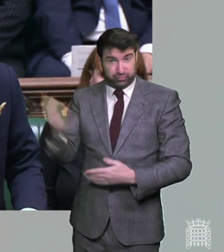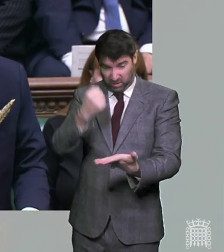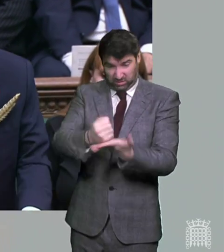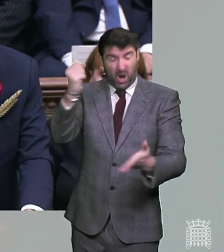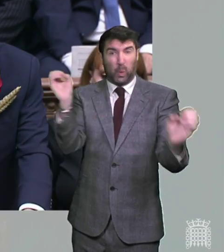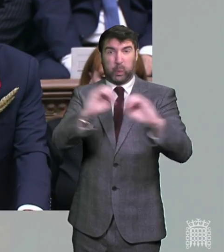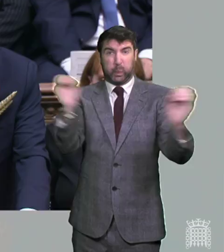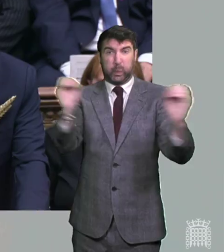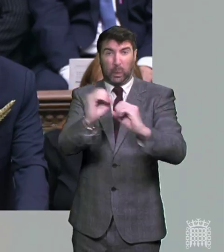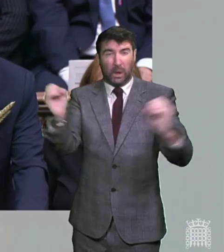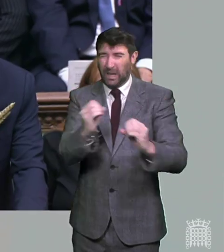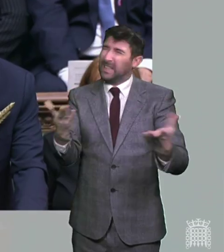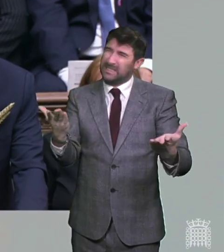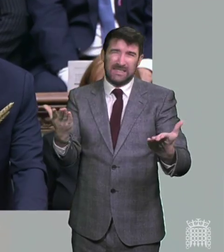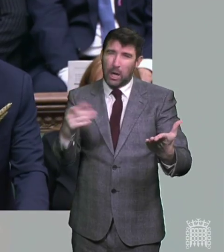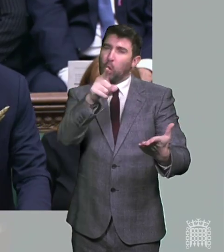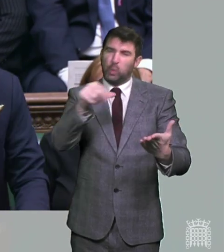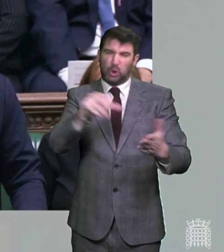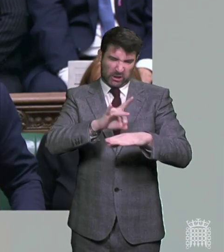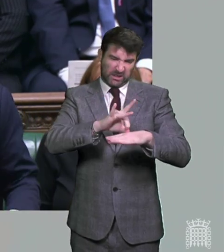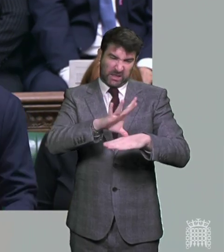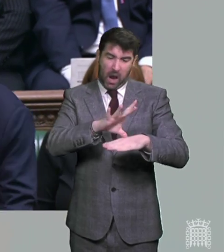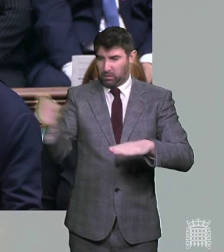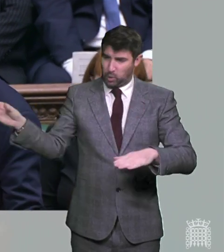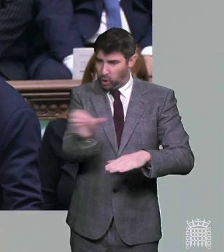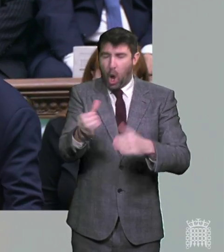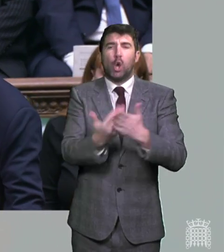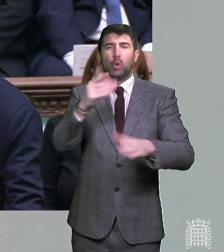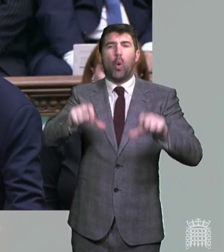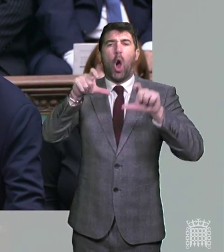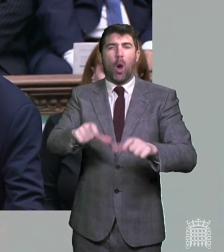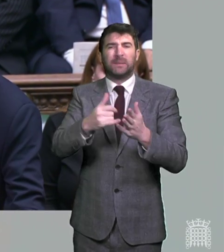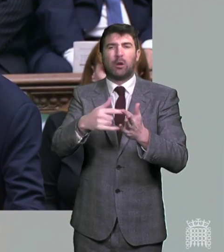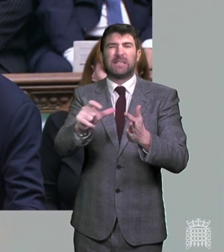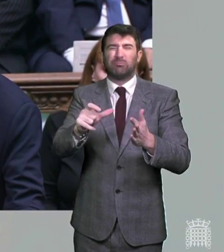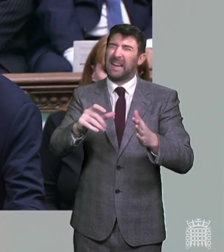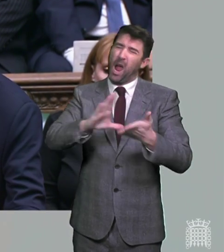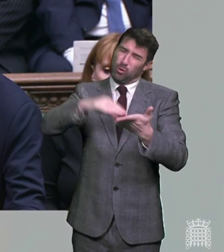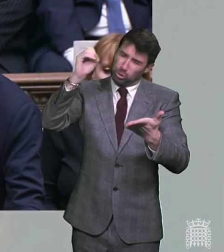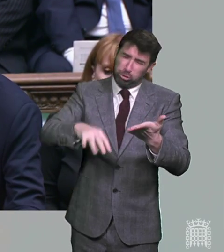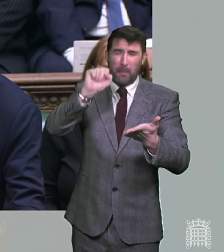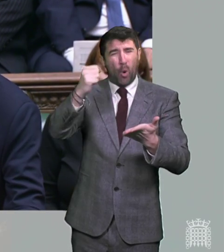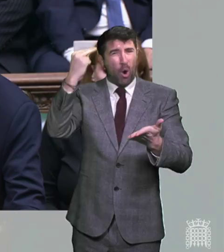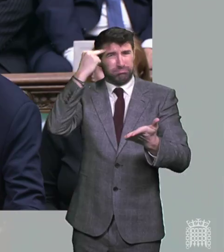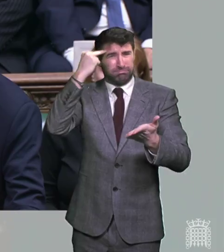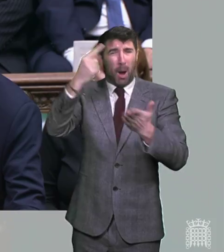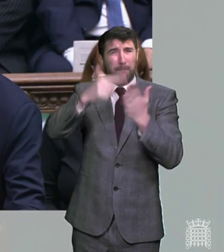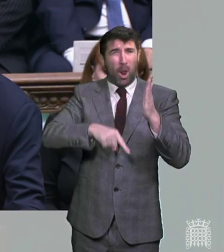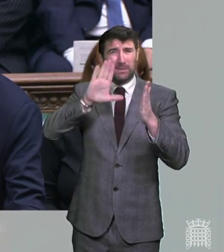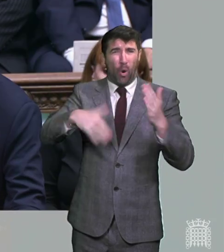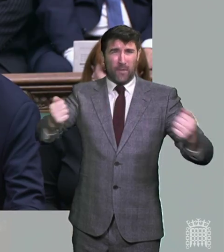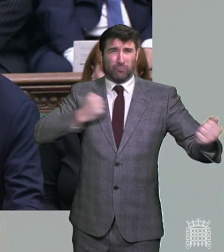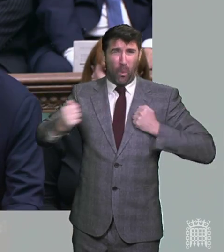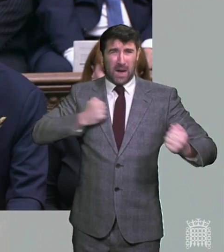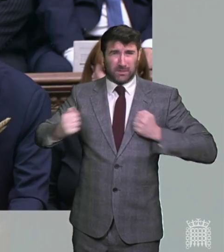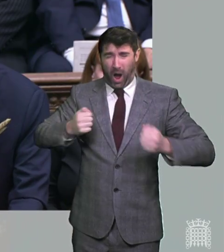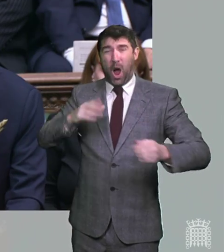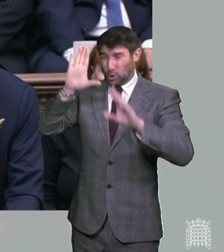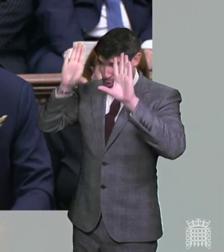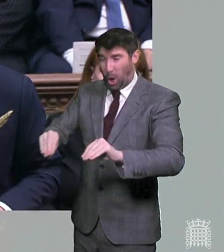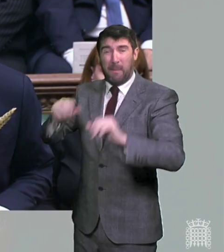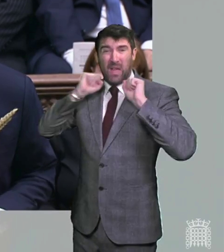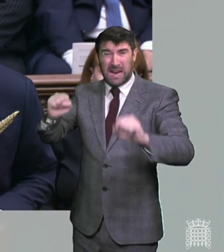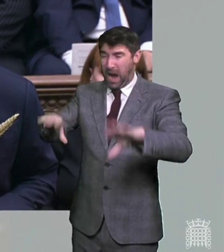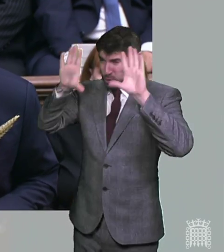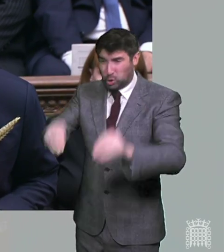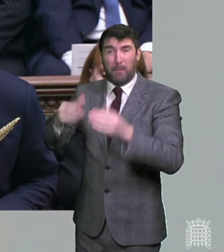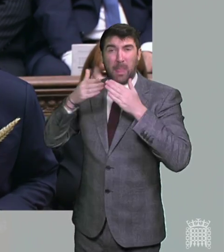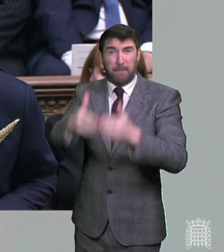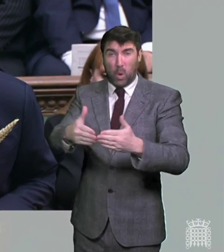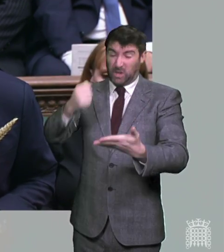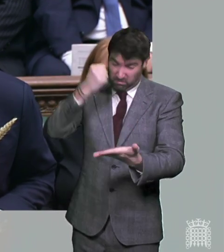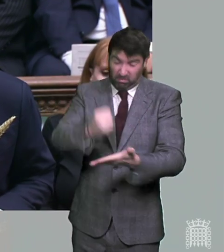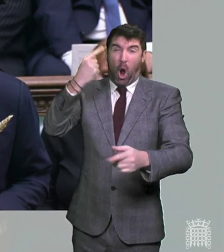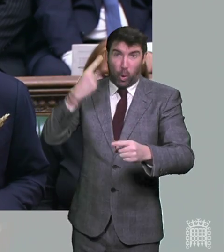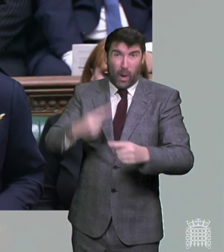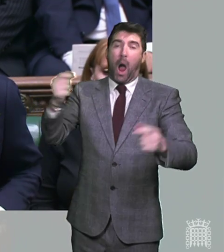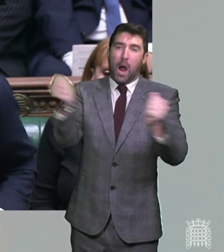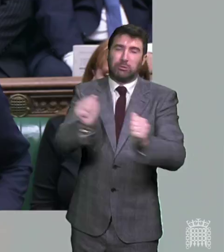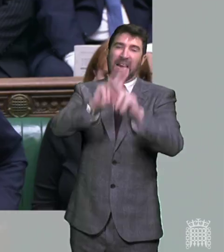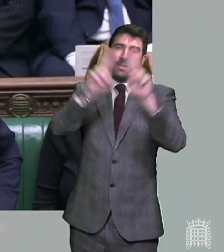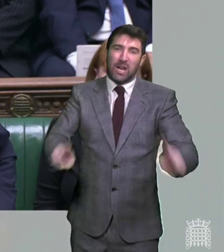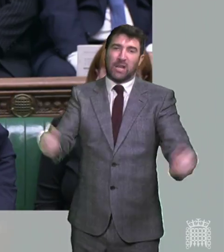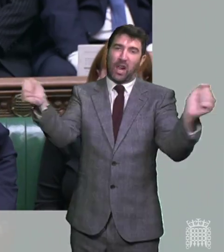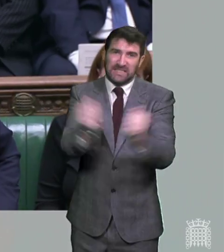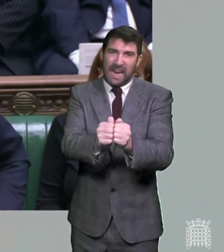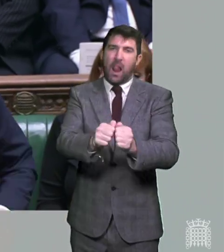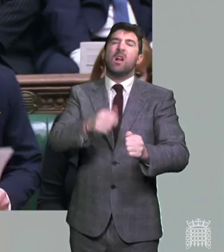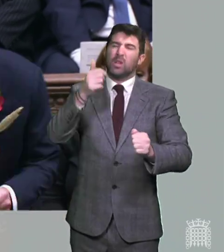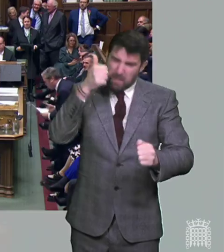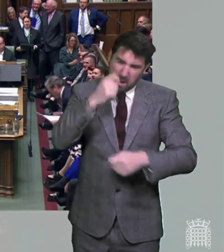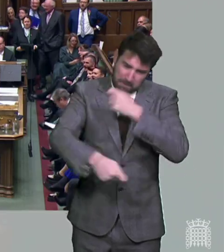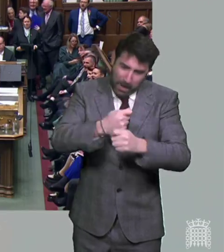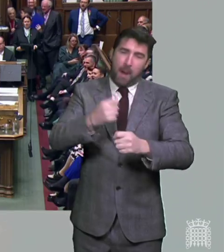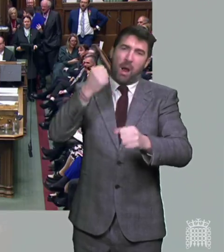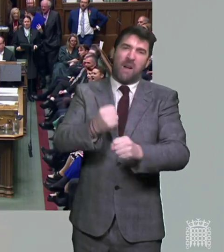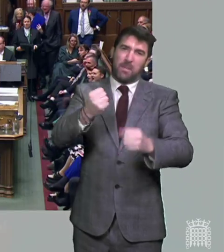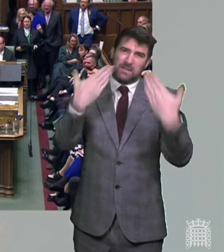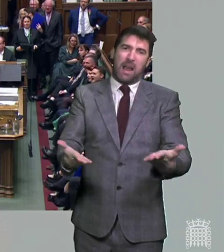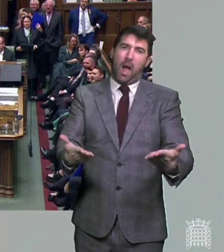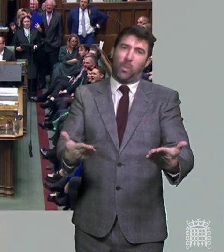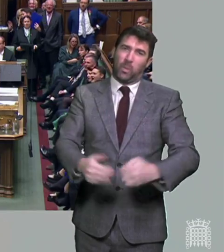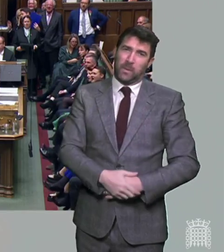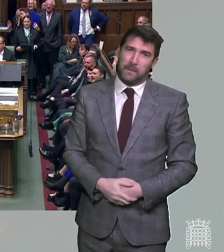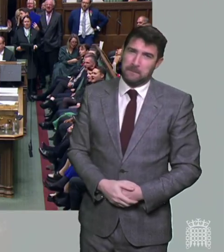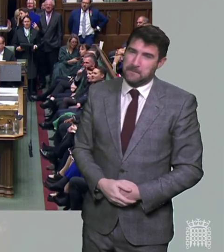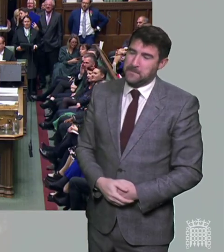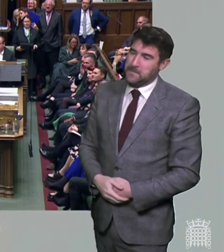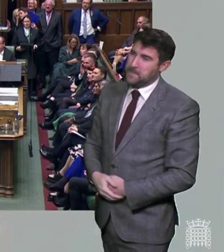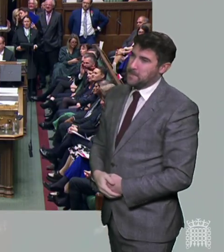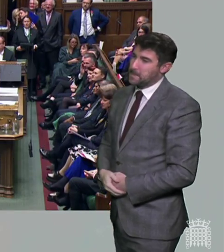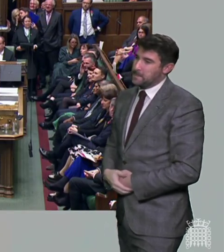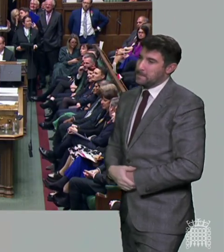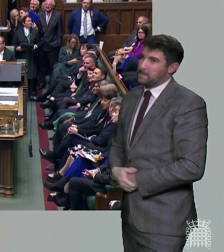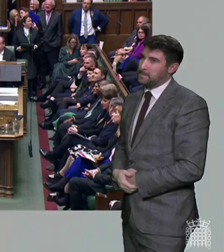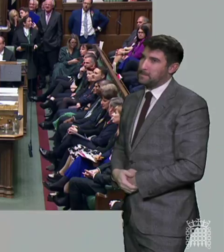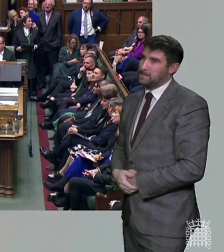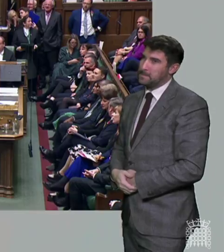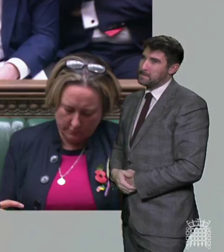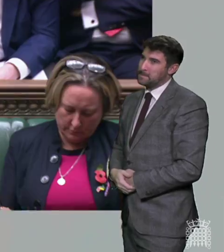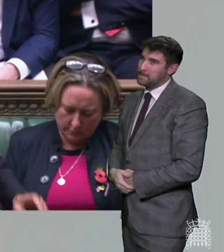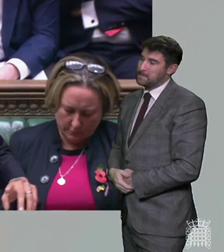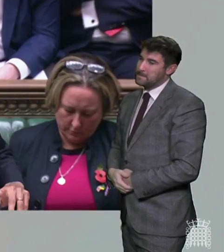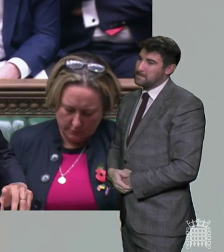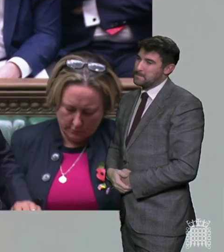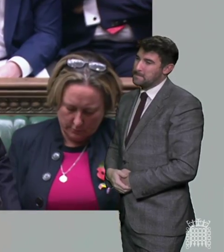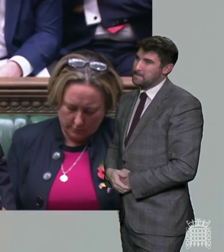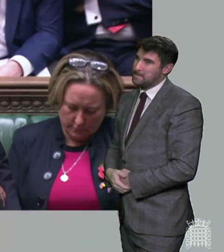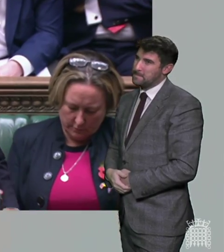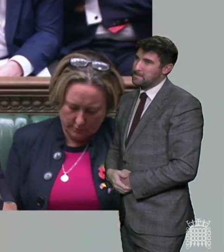So why does he not get a proper Home Secretary, scrap the Rwanda gimmick, crack down on smuggling gangs, end the small boat crossings, speed up asylum claims and agree an international deal on refugees?